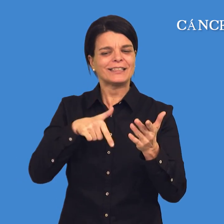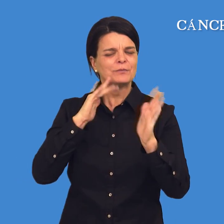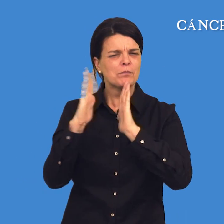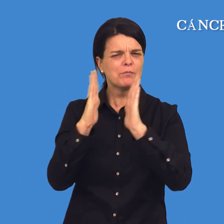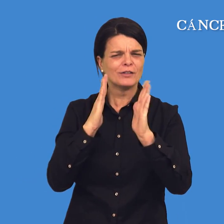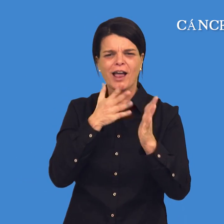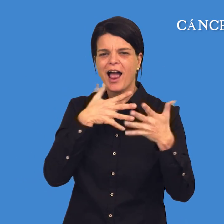época